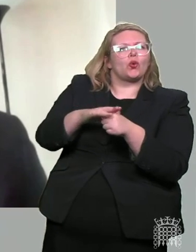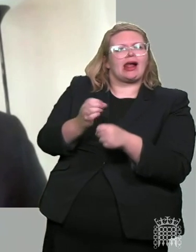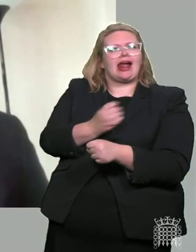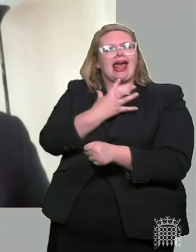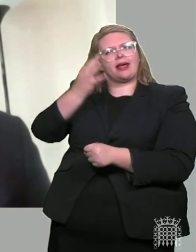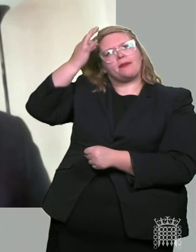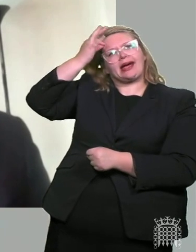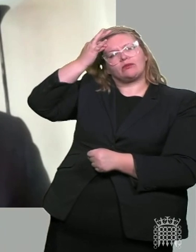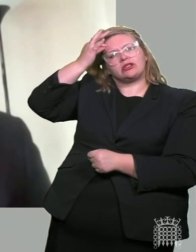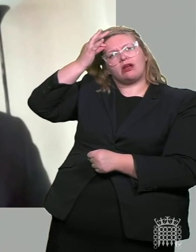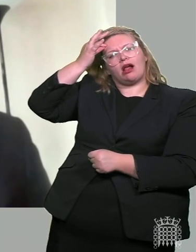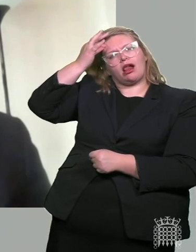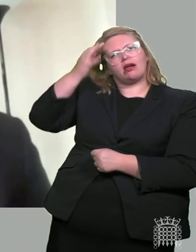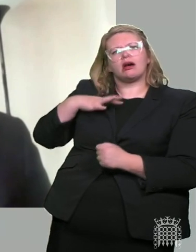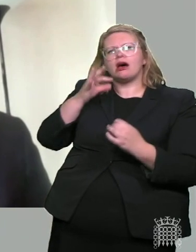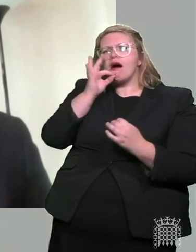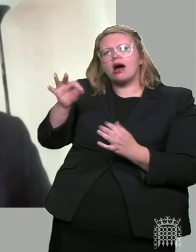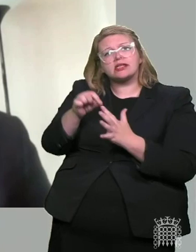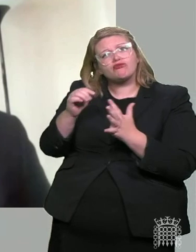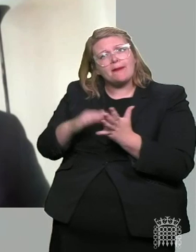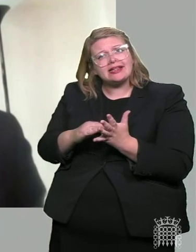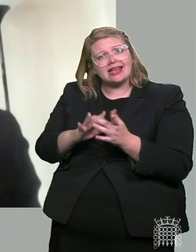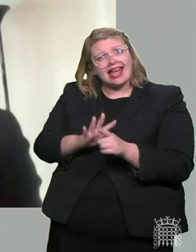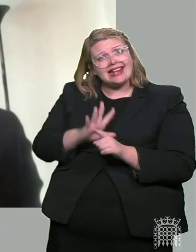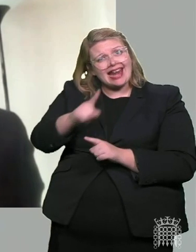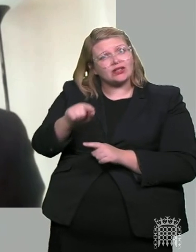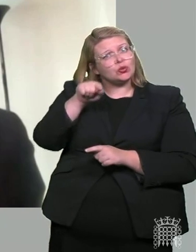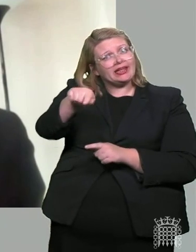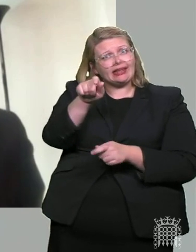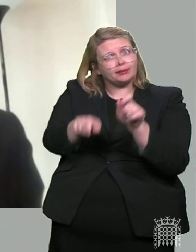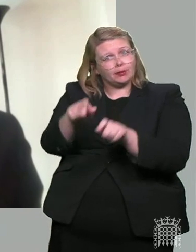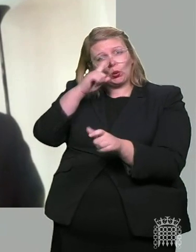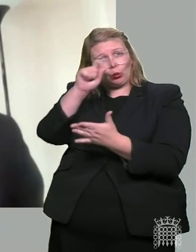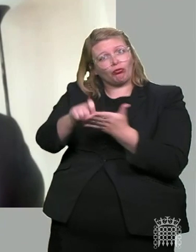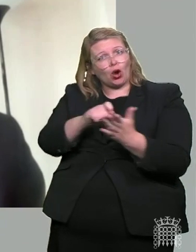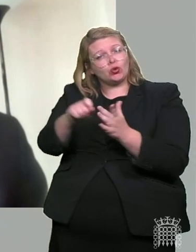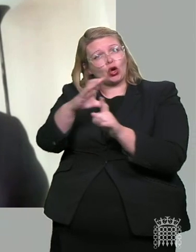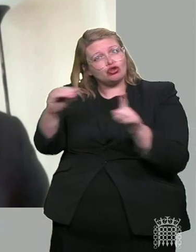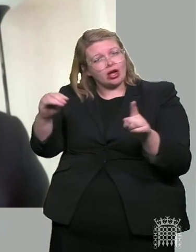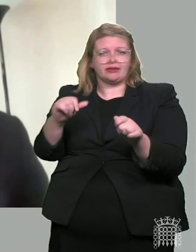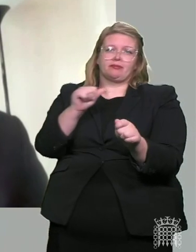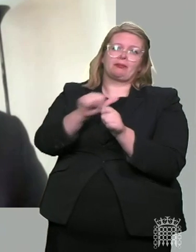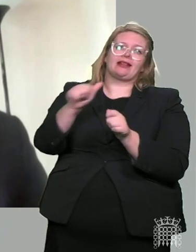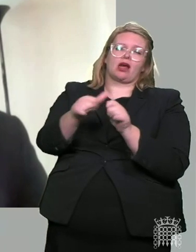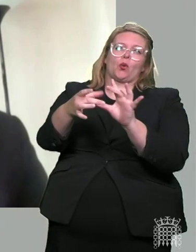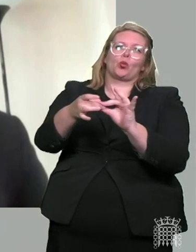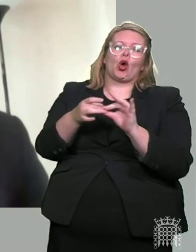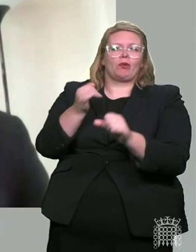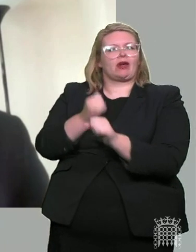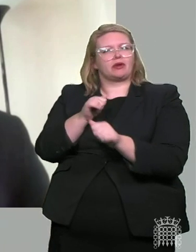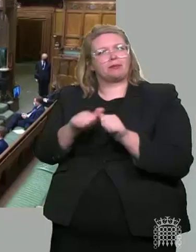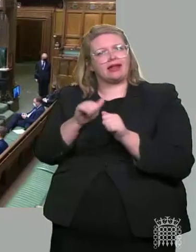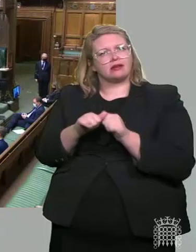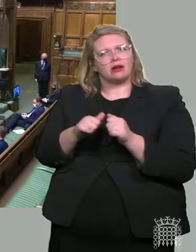Does my right honourable Friend have a message for Nottinghamshire voters, who have the opportunity next week to elect a Conservative local team who can work with our MPs to deliver for Nottinghamshire?